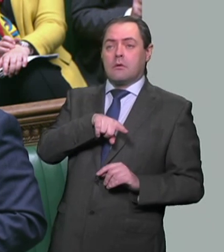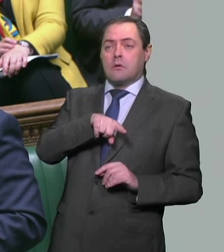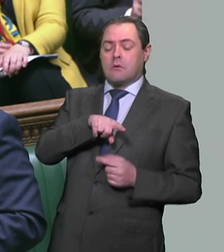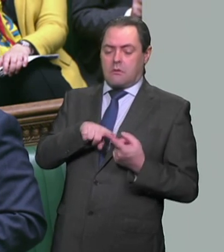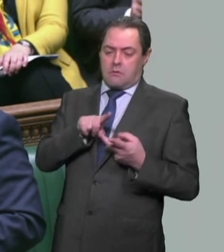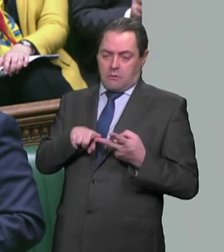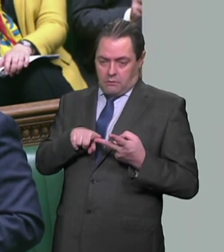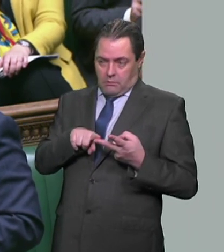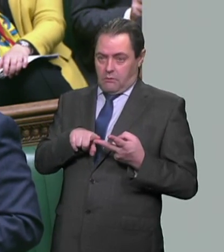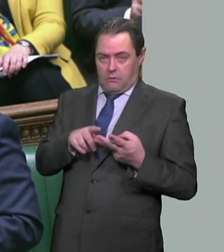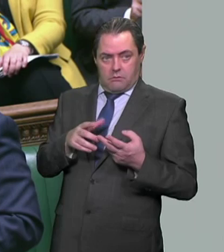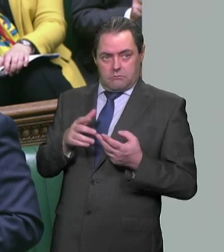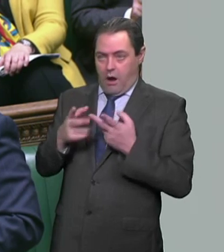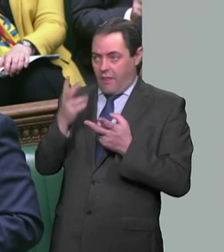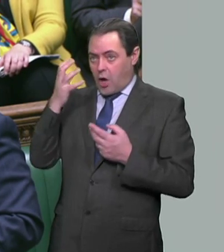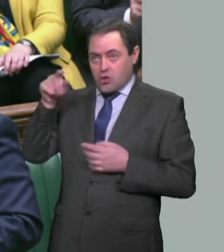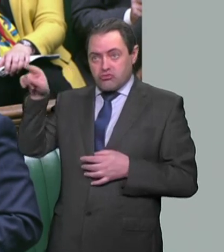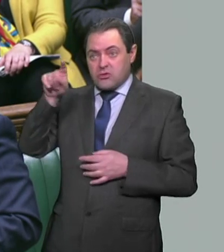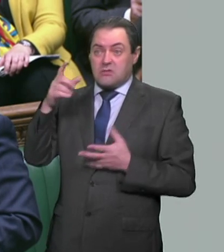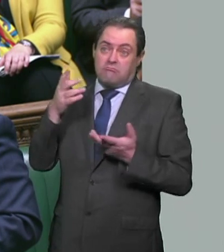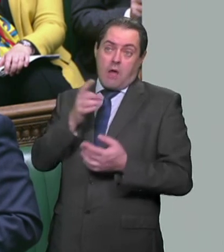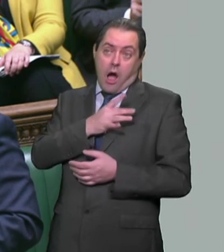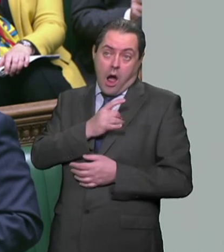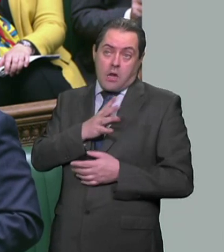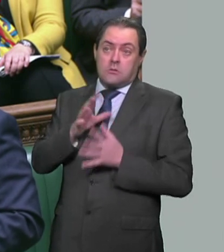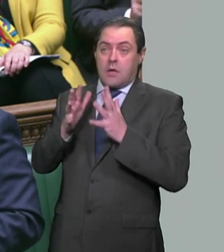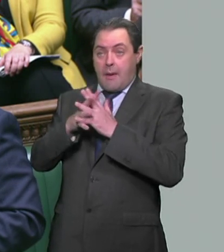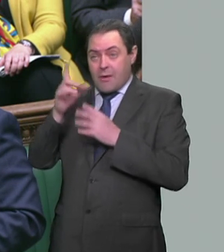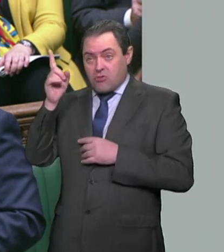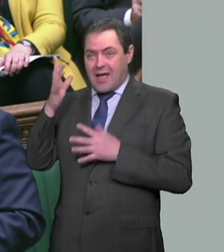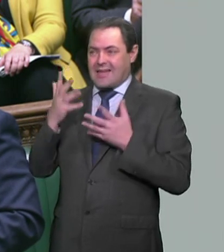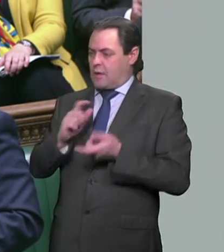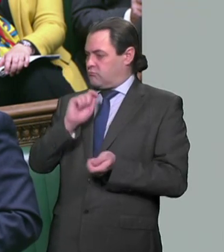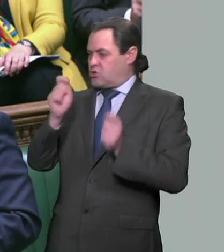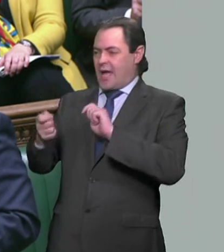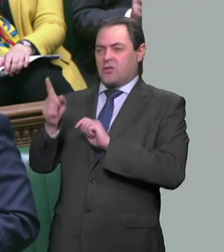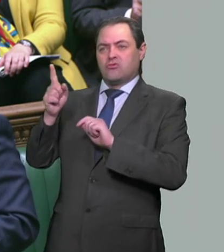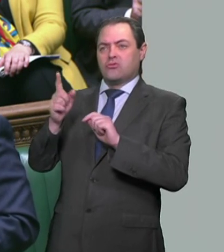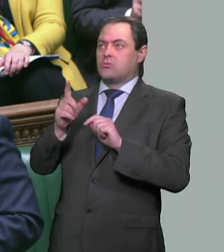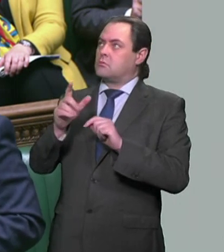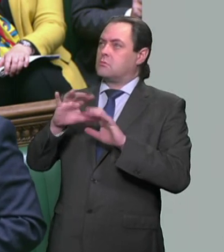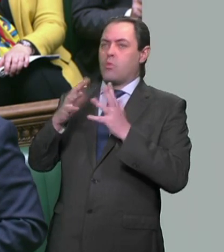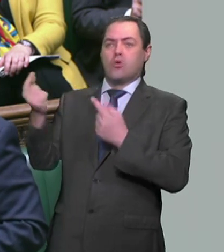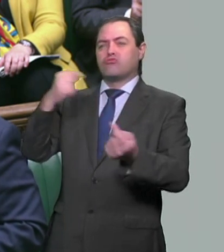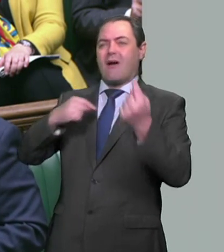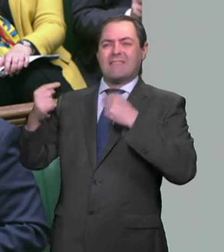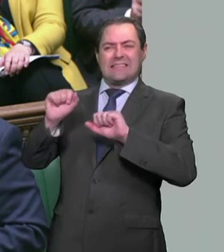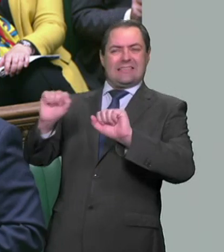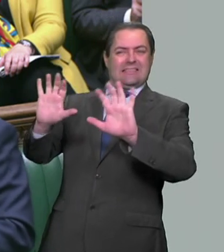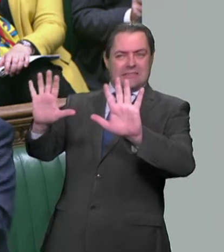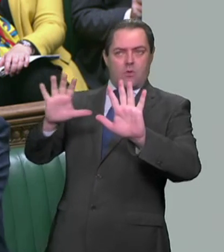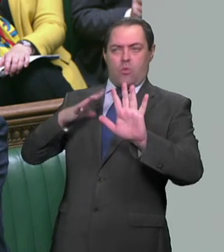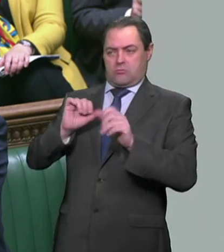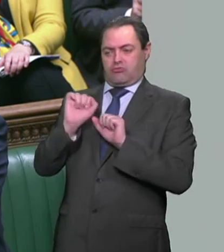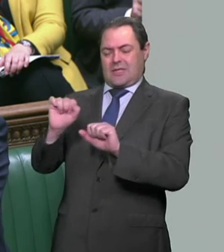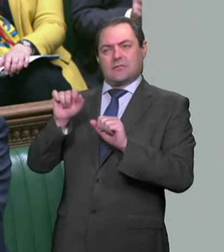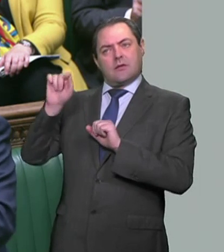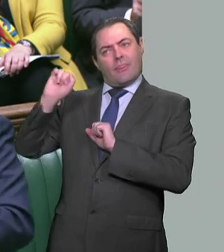Since then other countries, like Ireland and the US, have moved rapidly on international travel to protect their people.